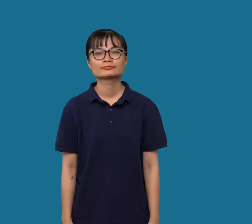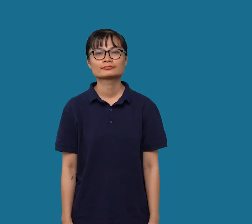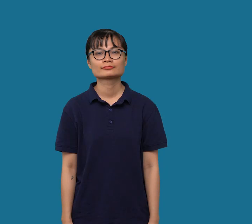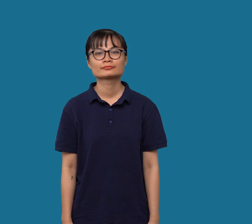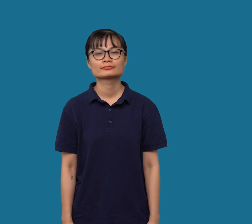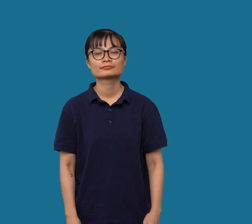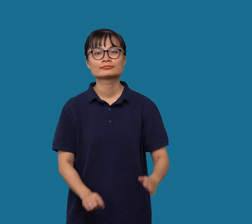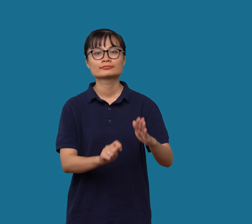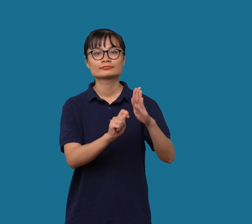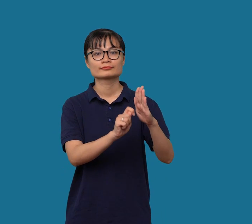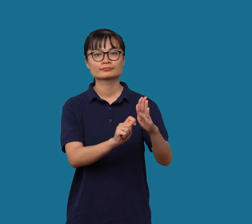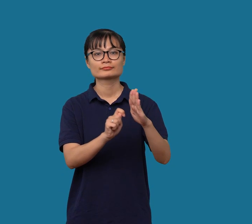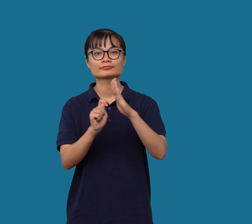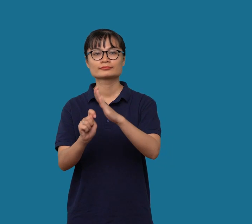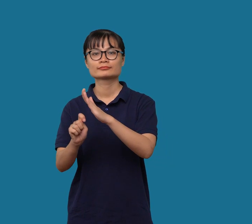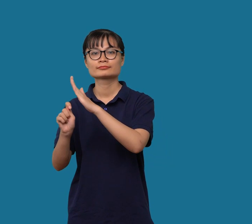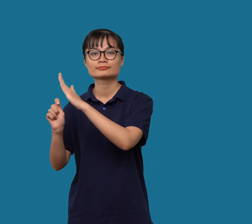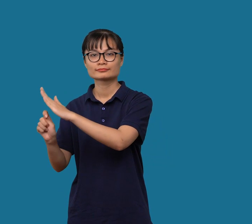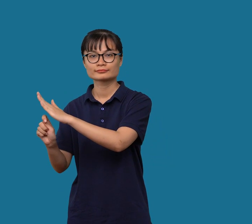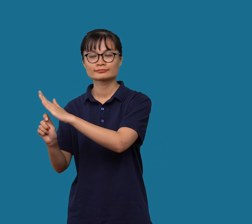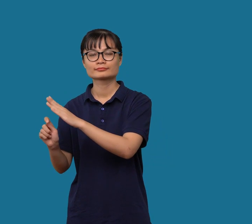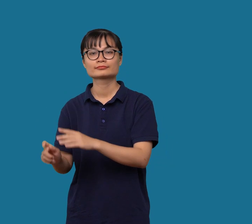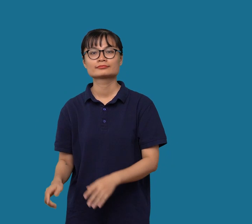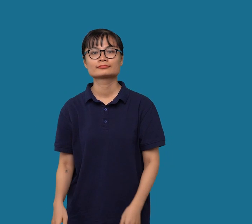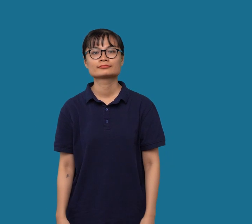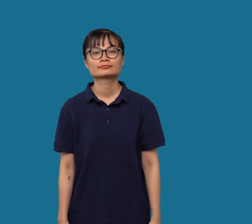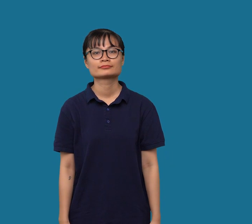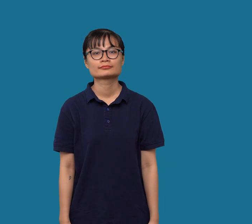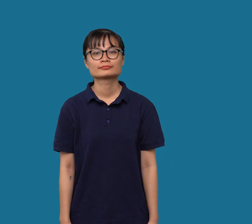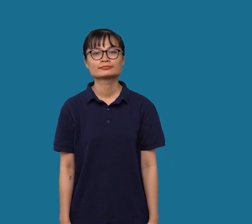xóm làng